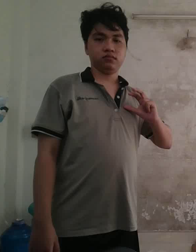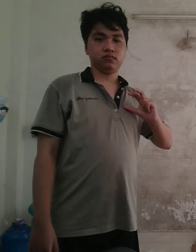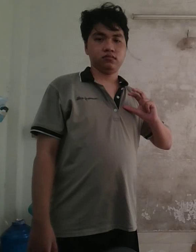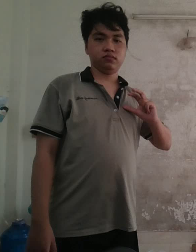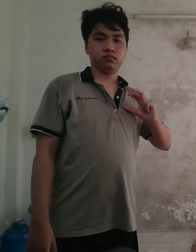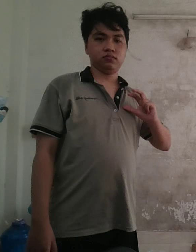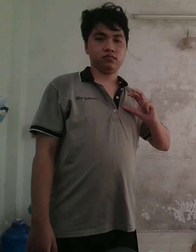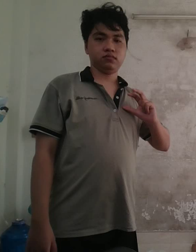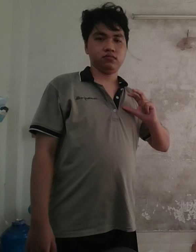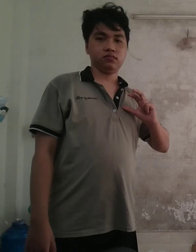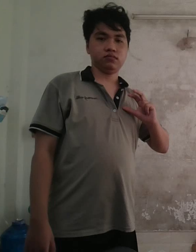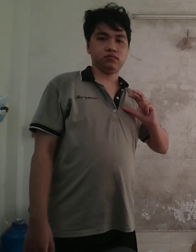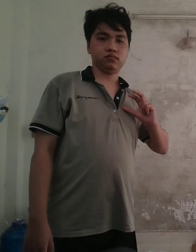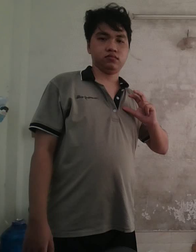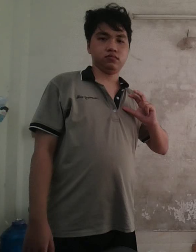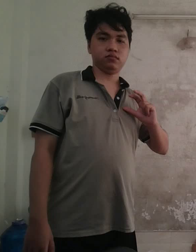giau co